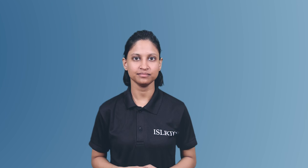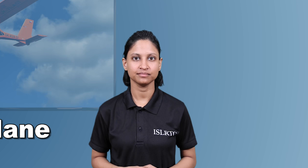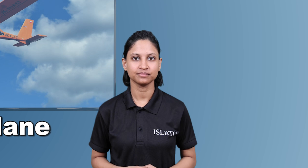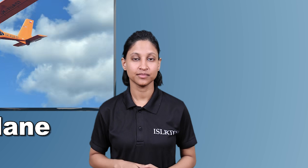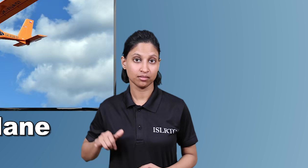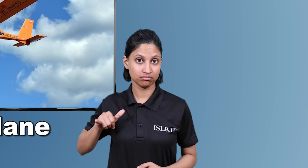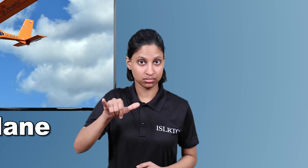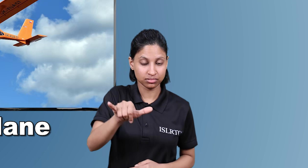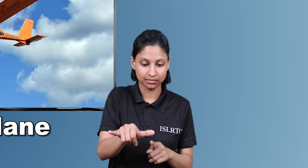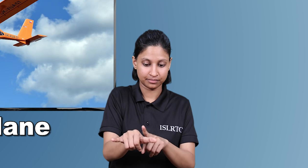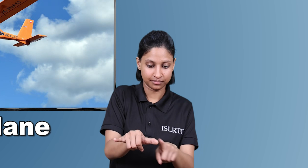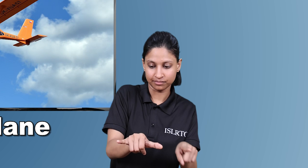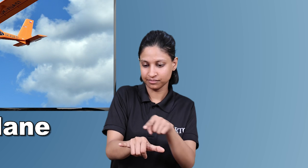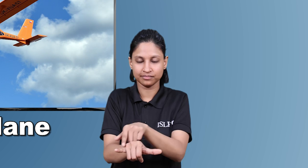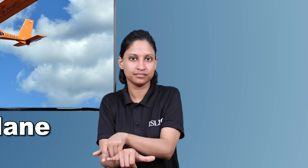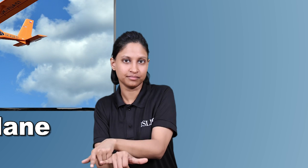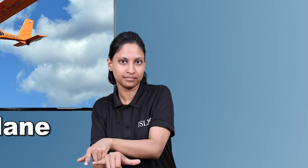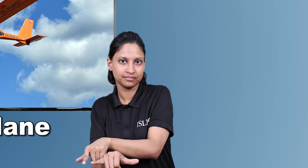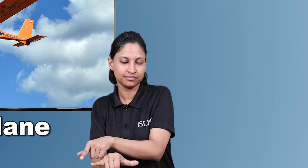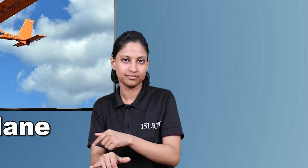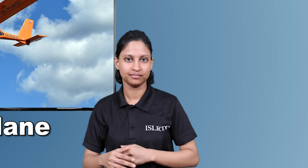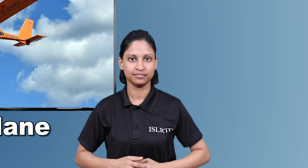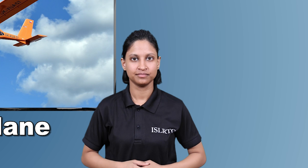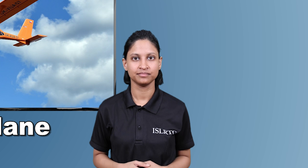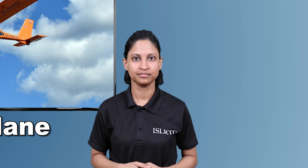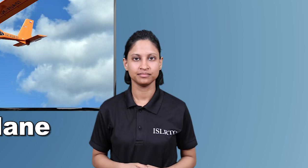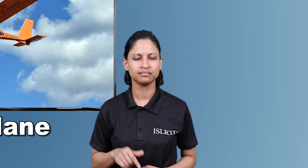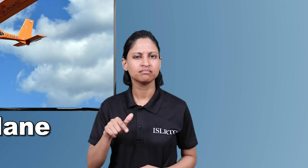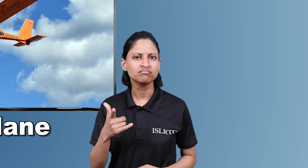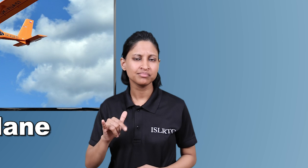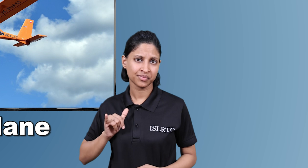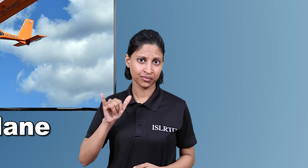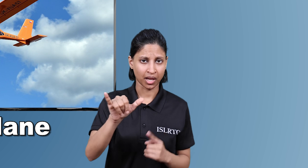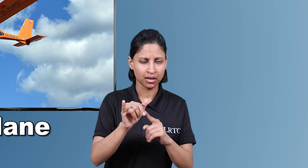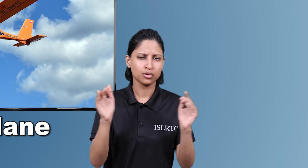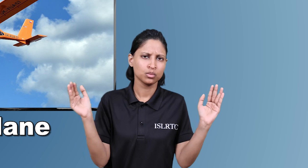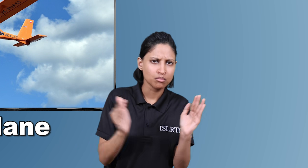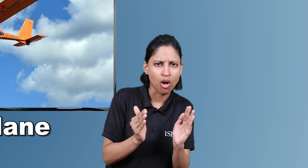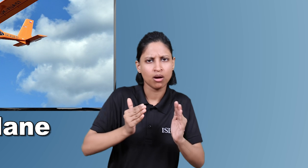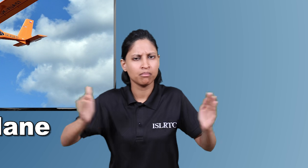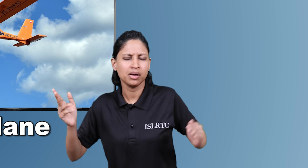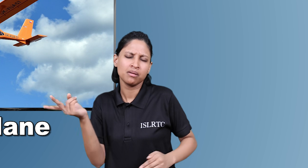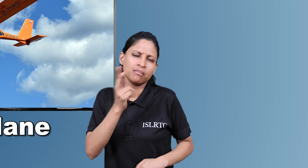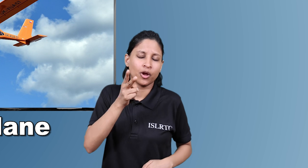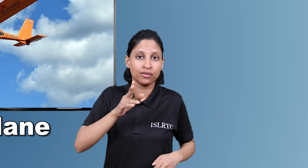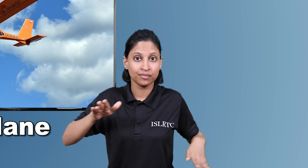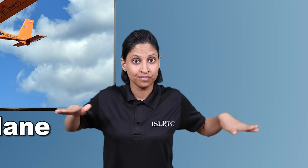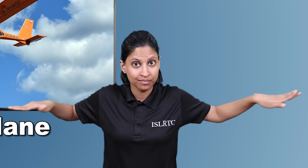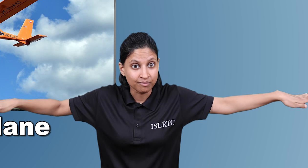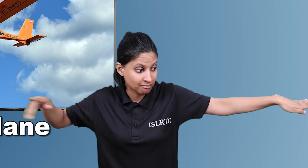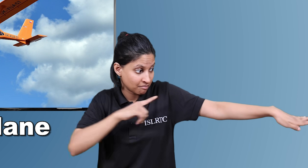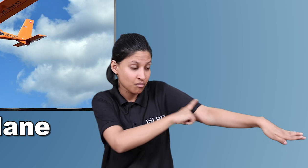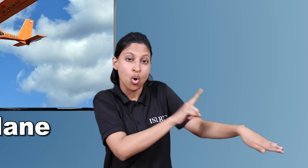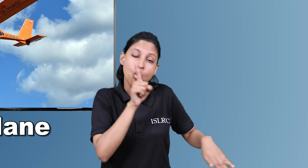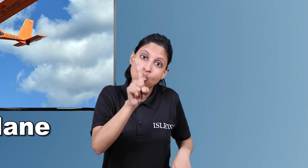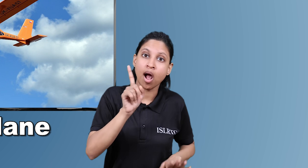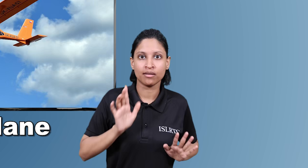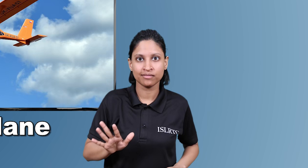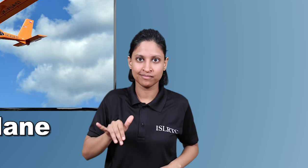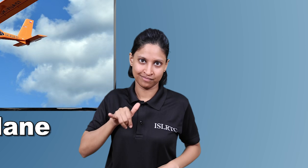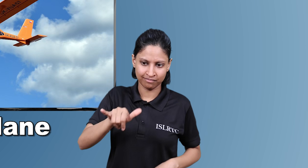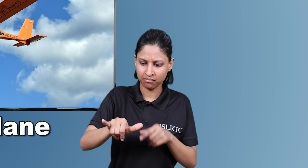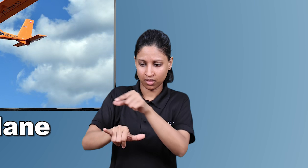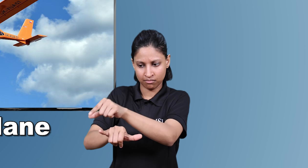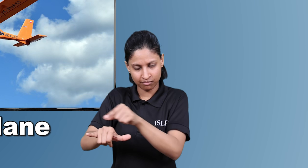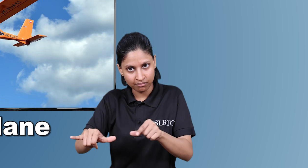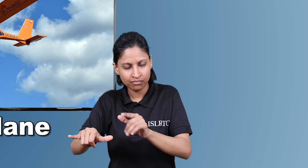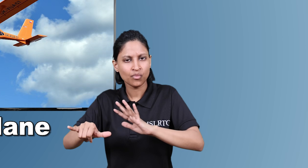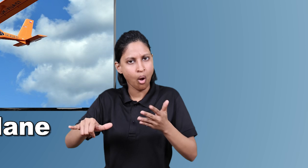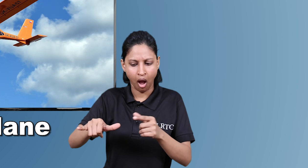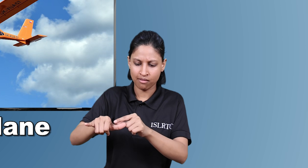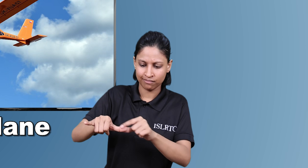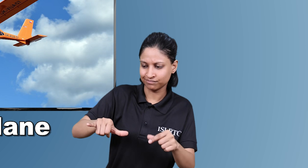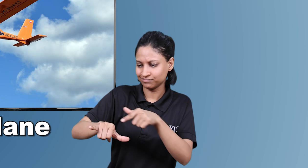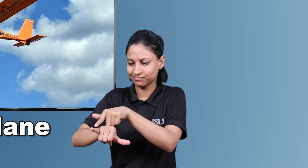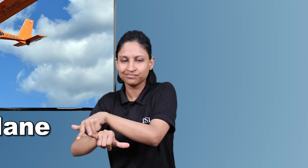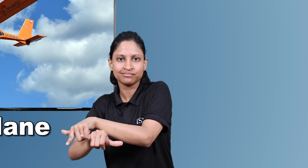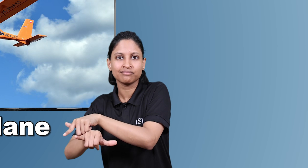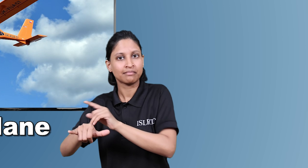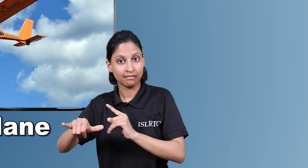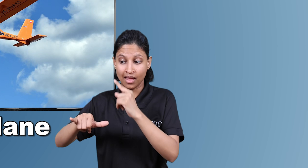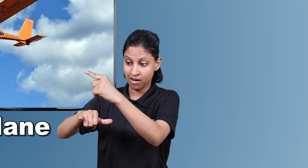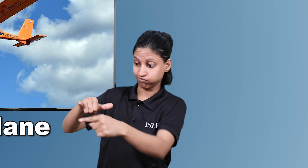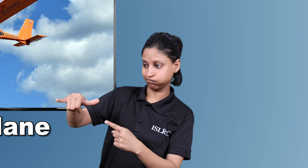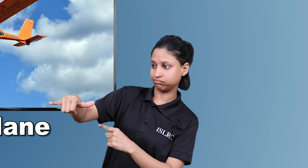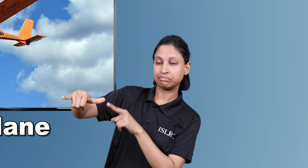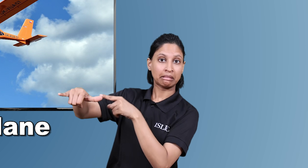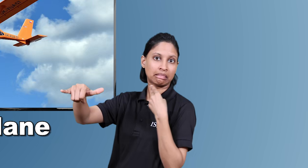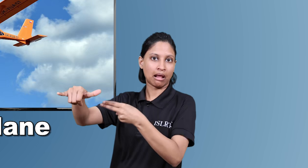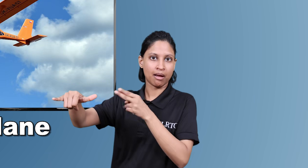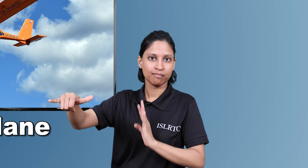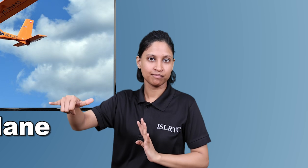Monoplane A monoplane is an aircraft with a single set of wings. It can vary in size from small aircraft to large aircraft.